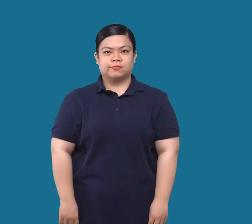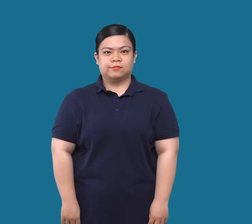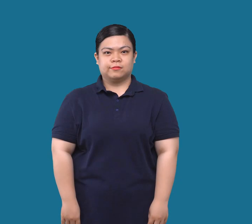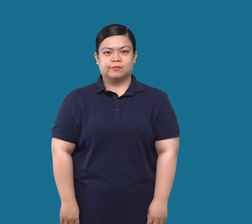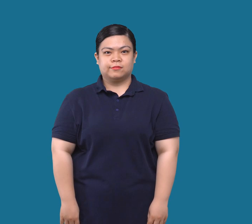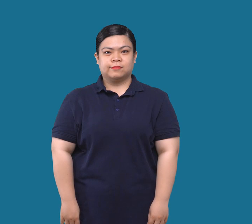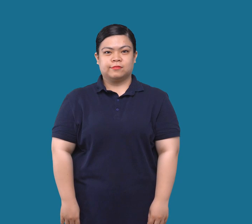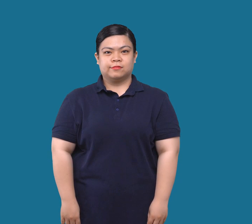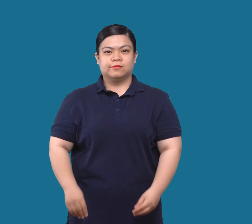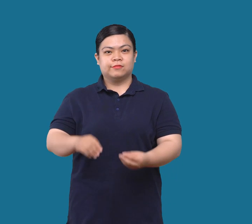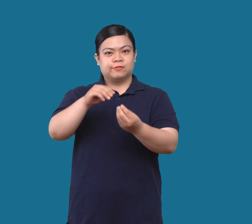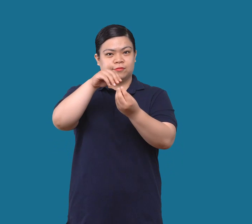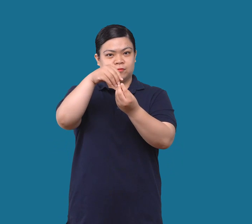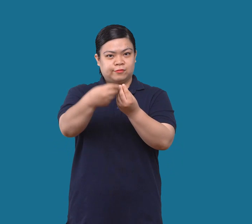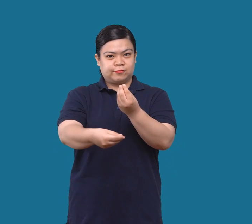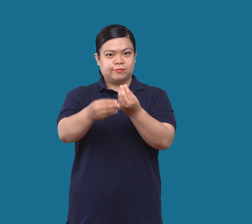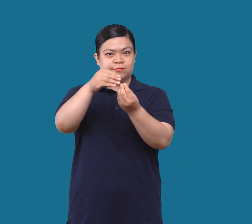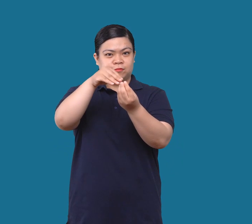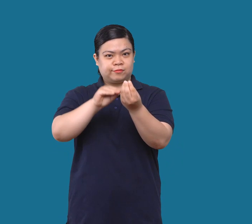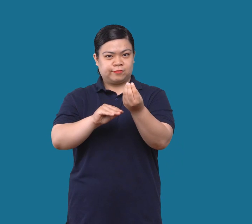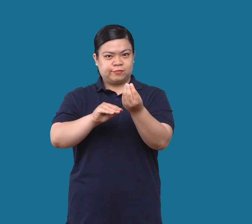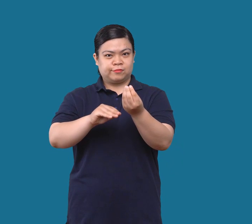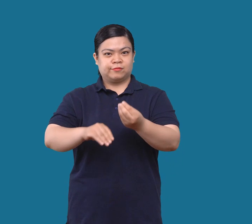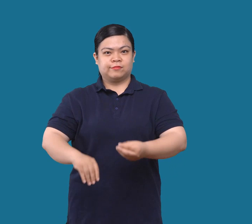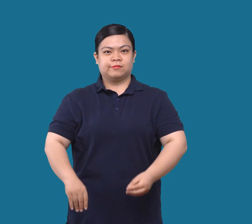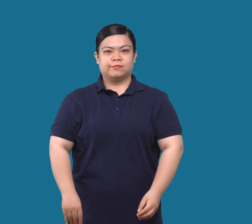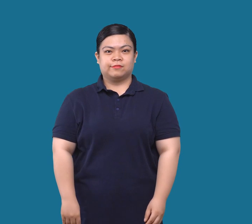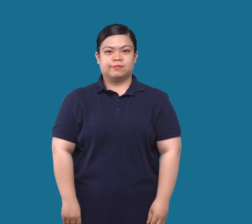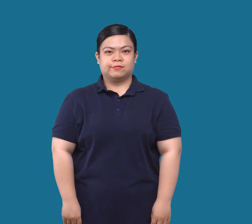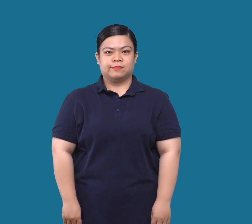quả chuối